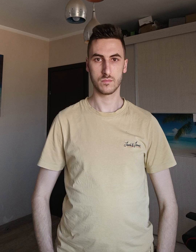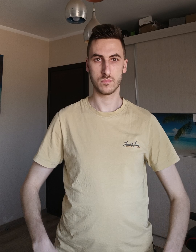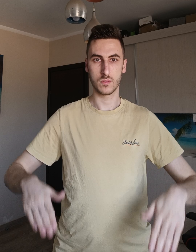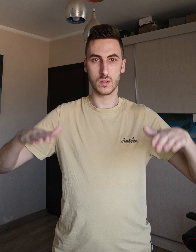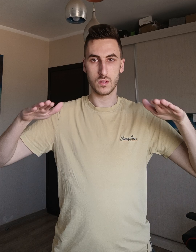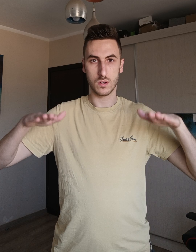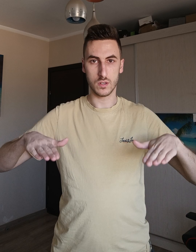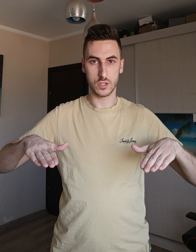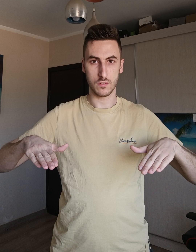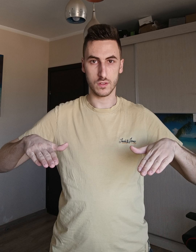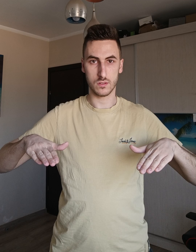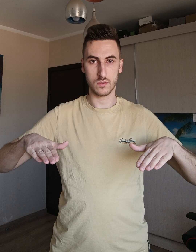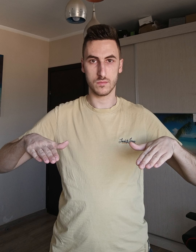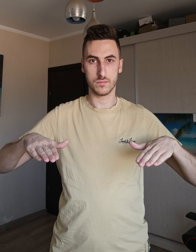לשבת